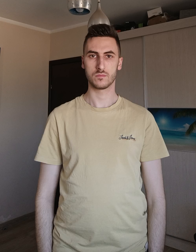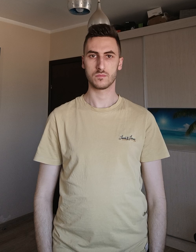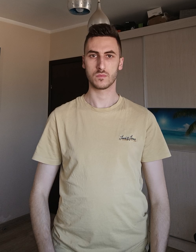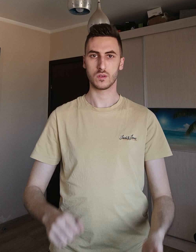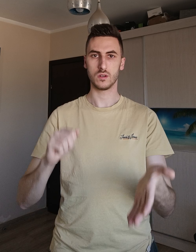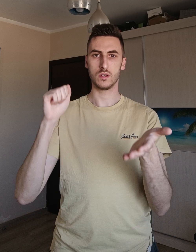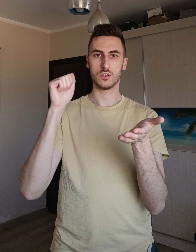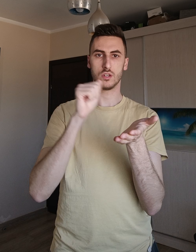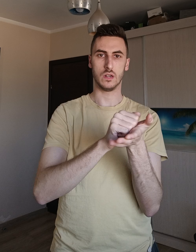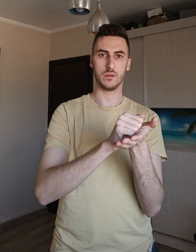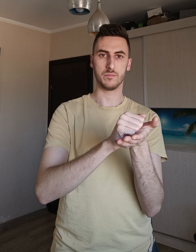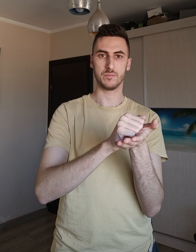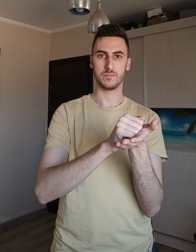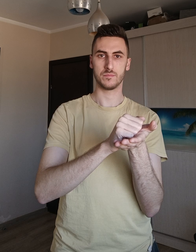לשלם